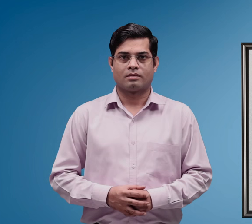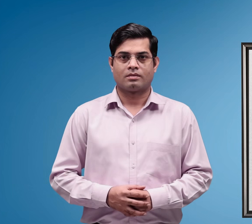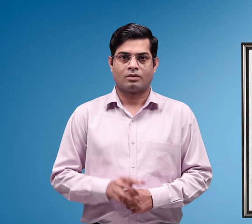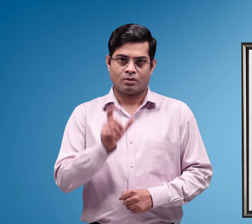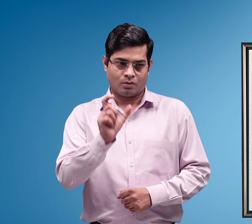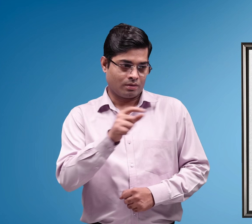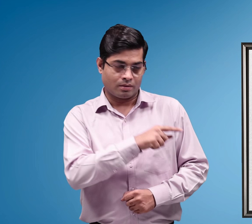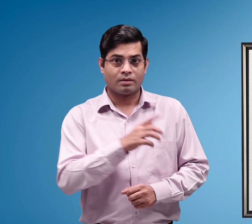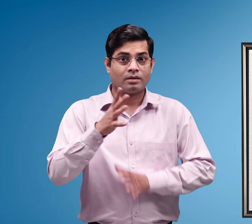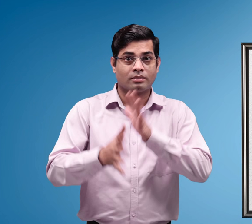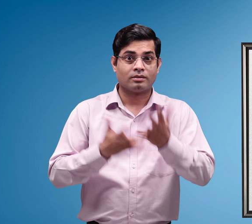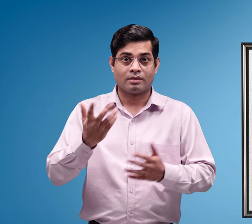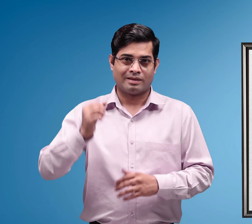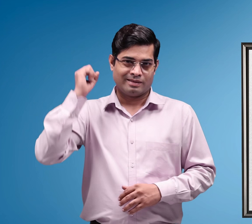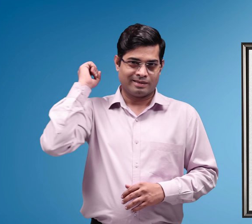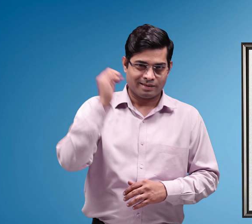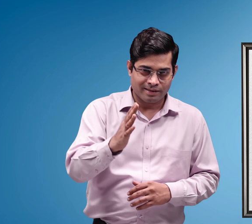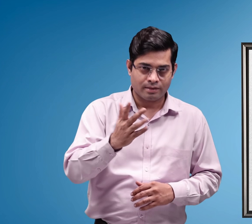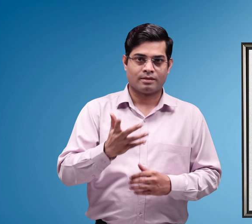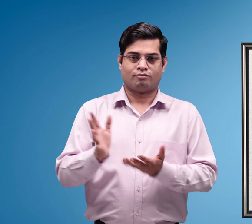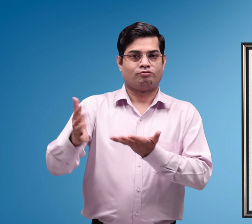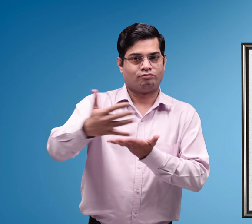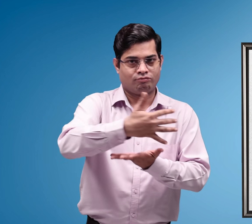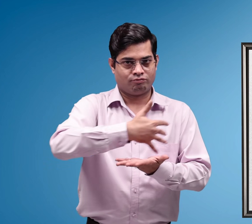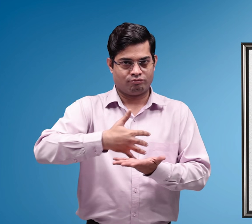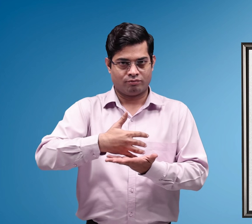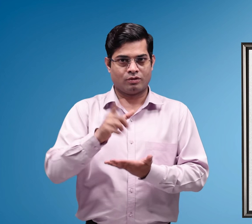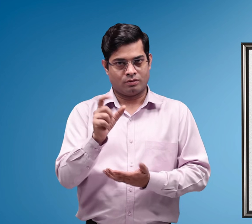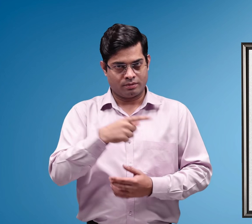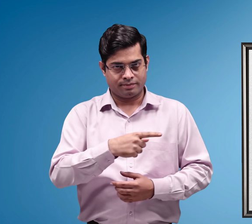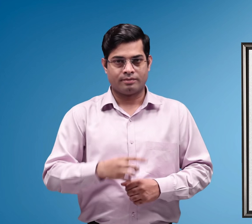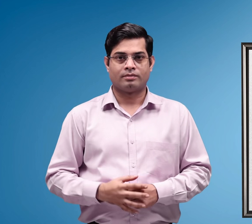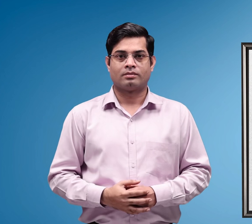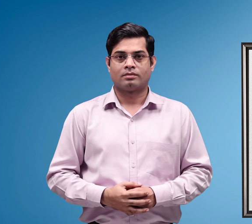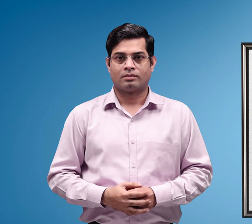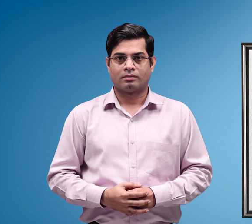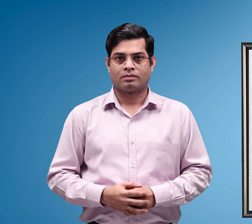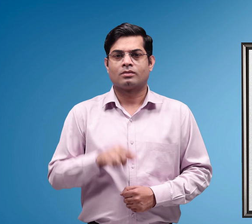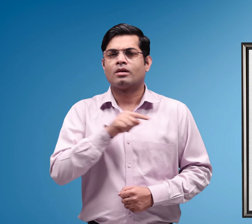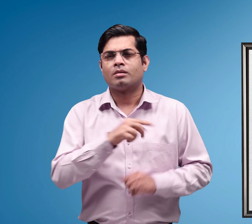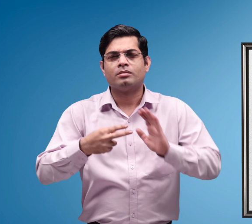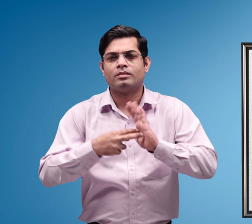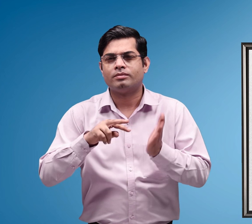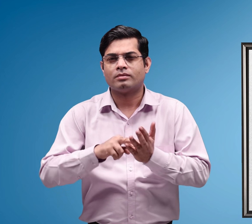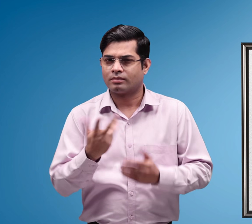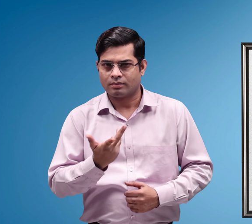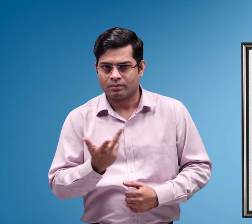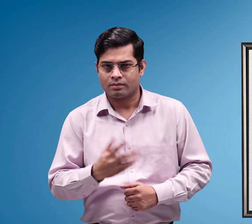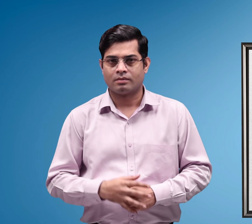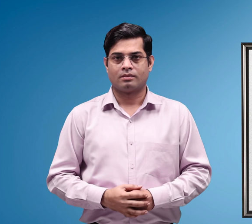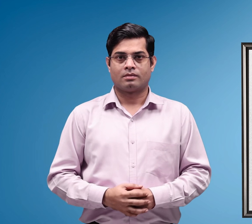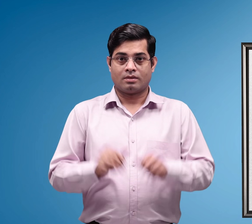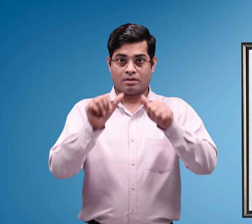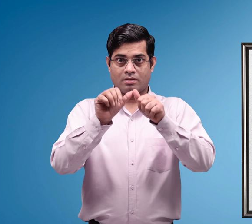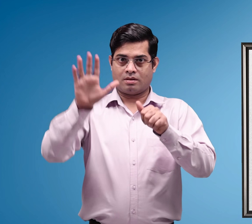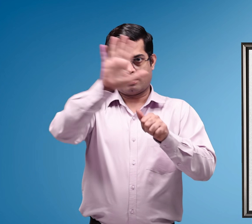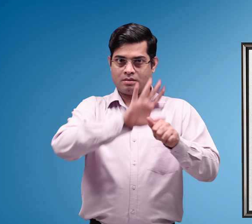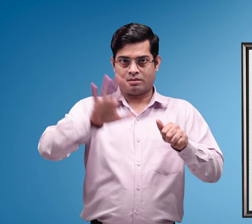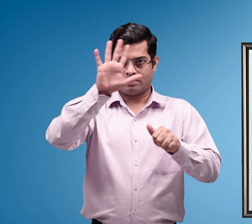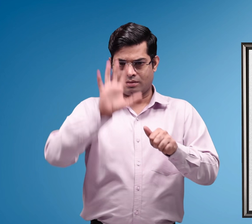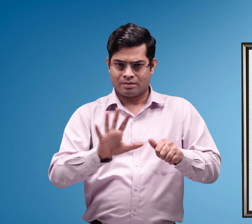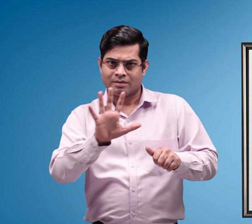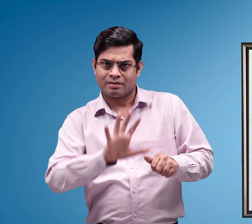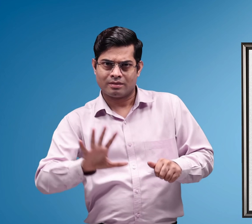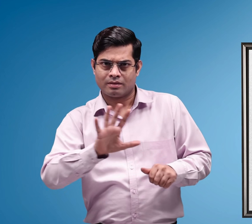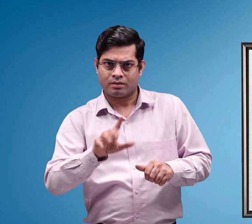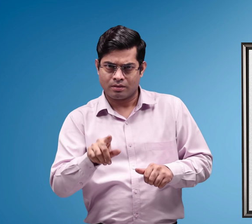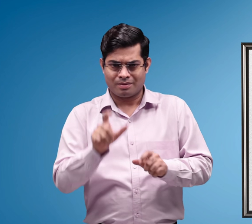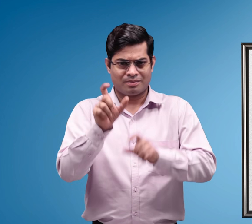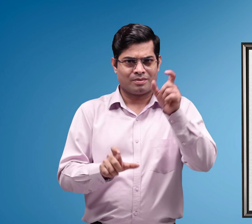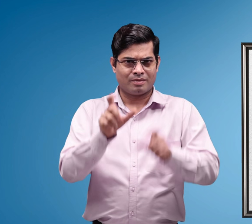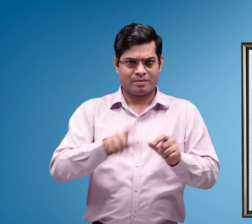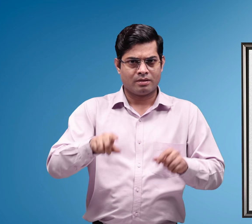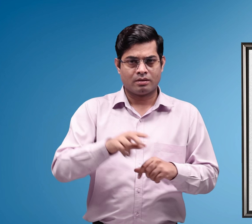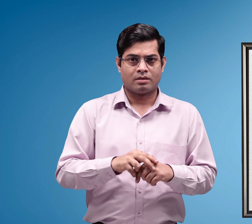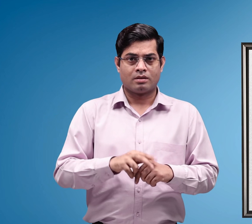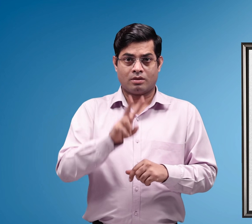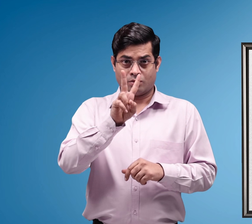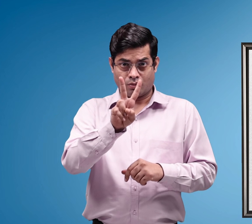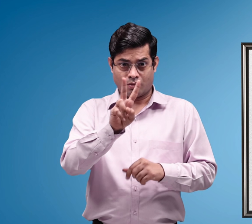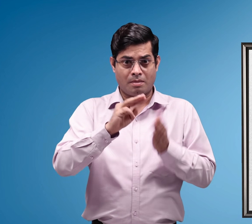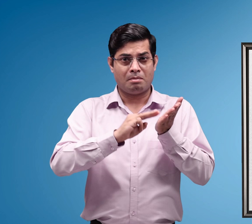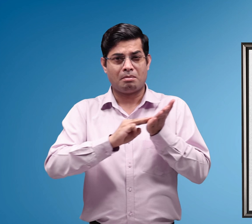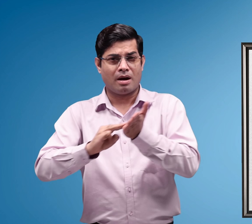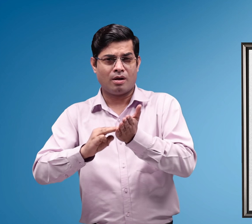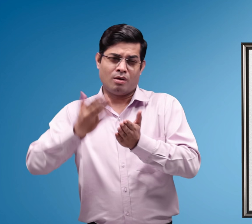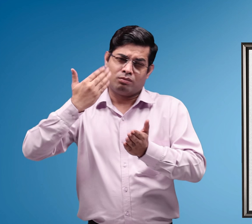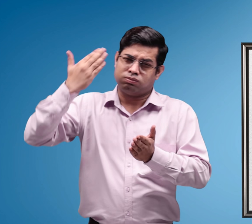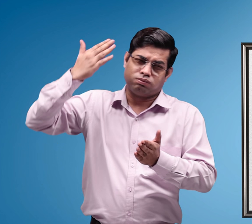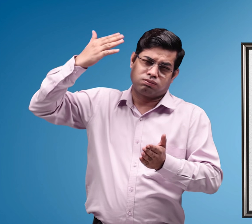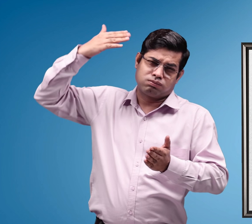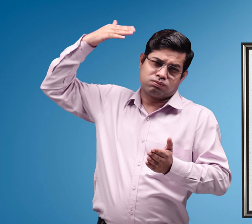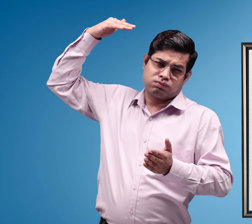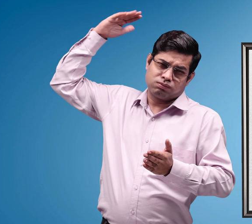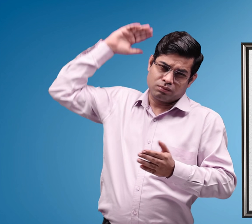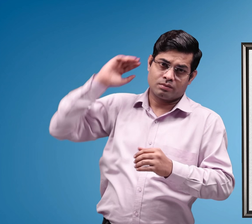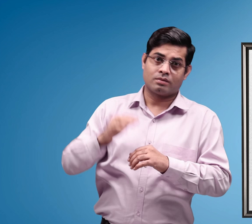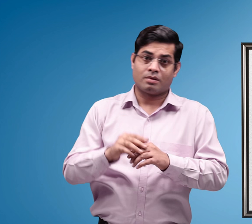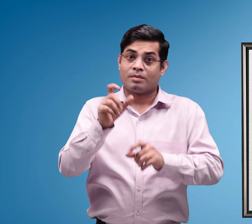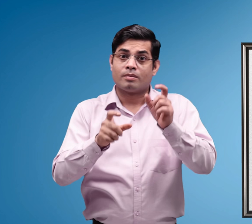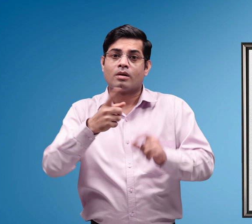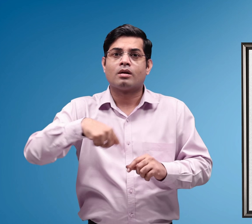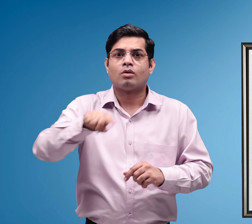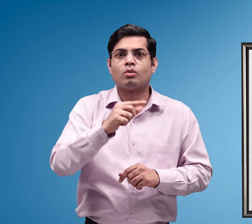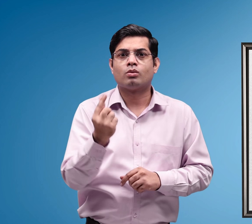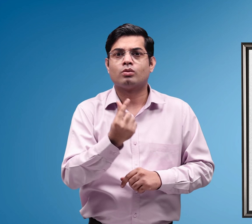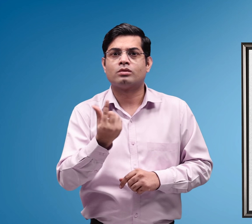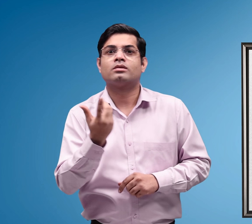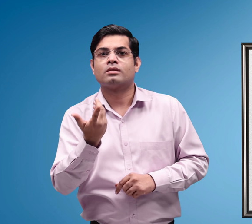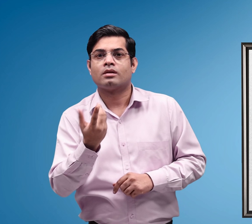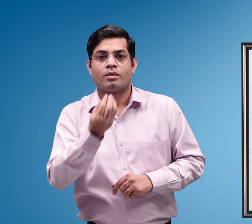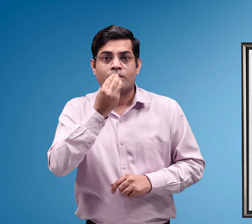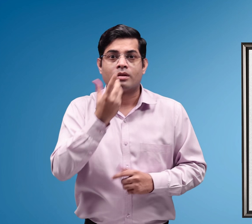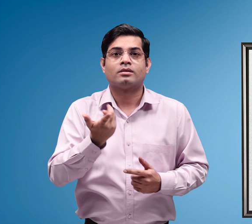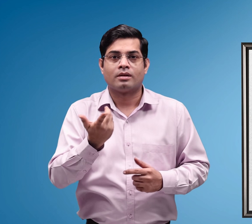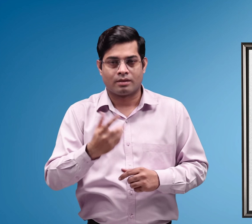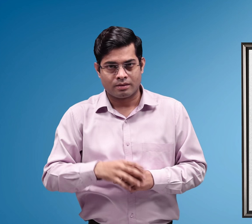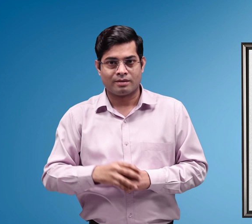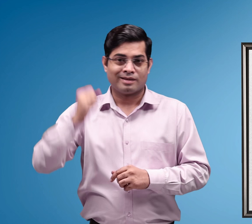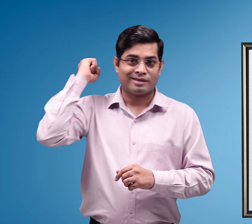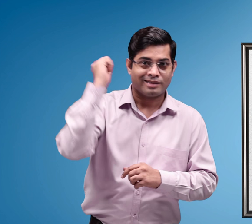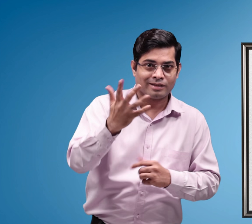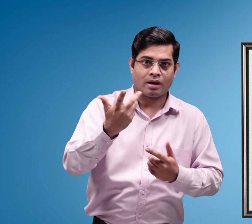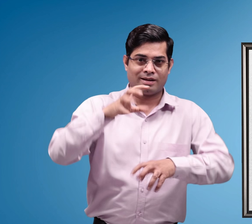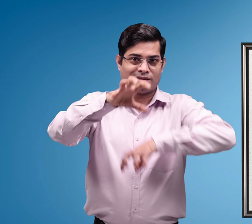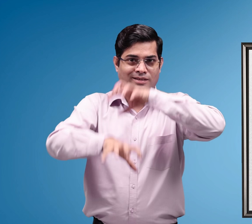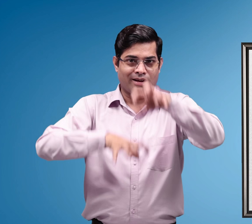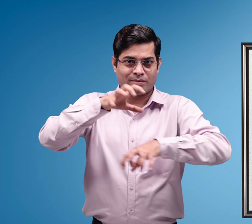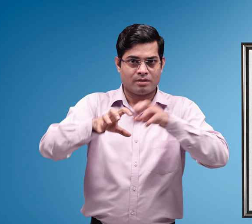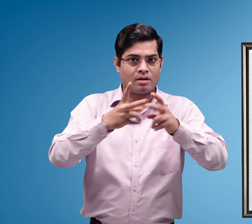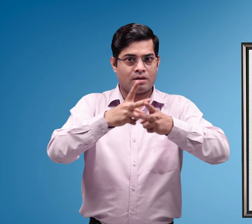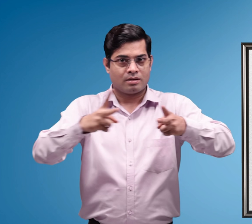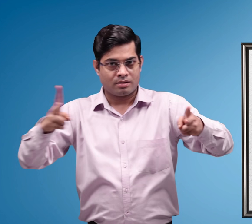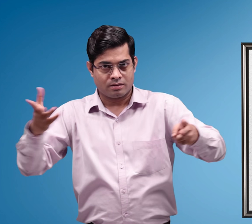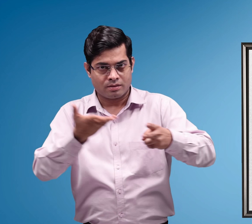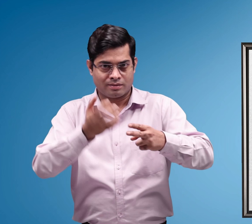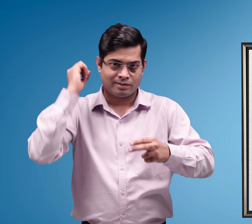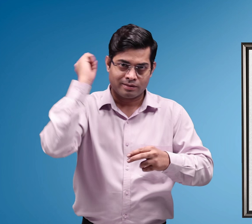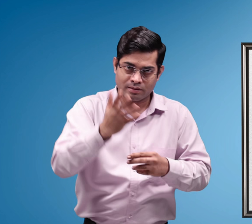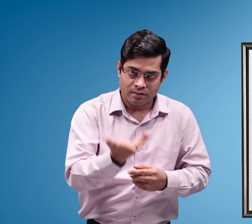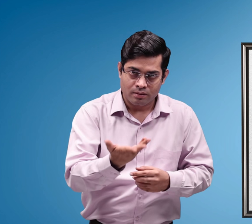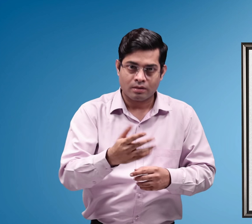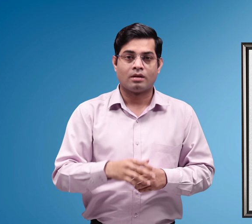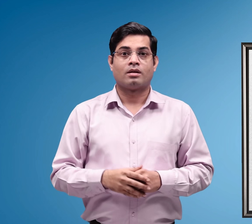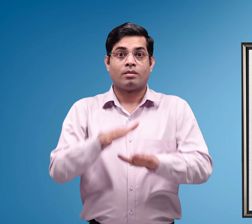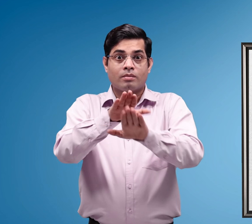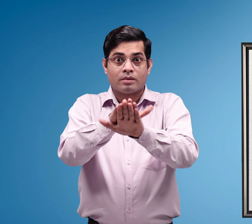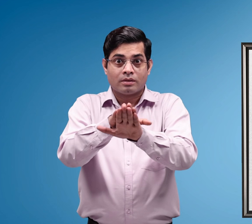hunter-gatherer This sign means hunter-gatherer. This word is used to refer to people who lived in in the subcontinent as early as two million years ago. They got their food by hunting wild animals,